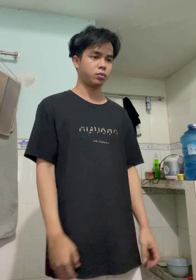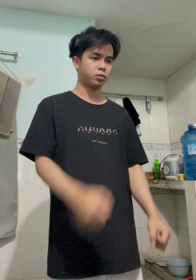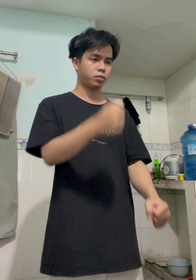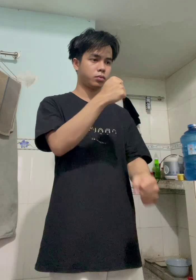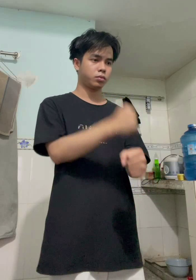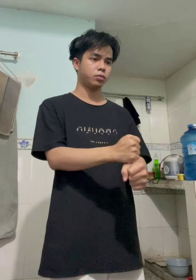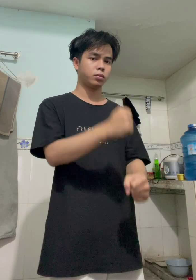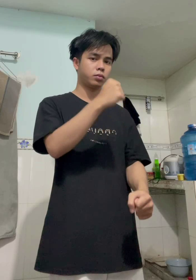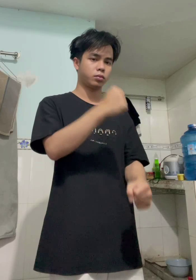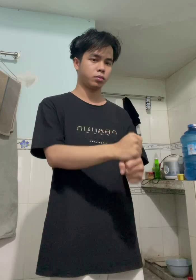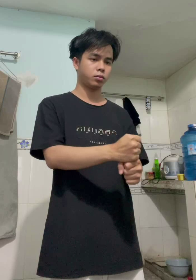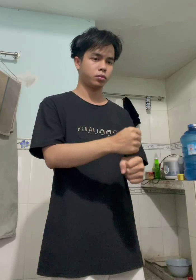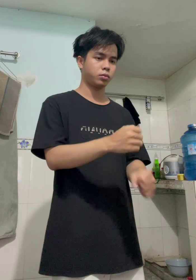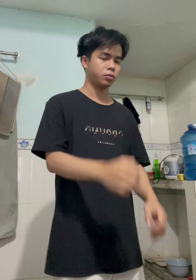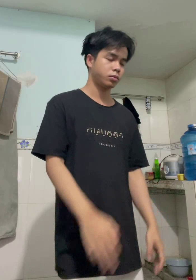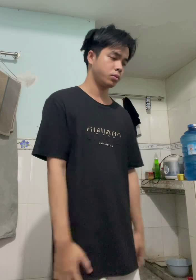cong viec